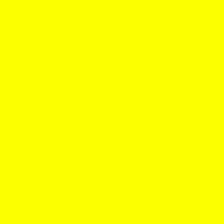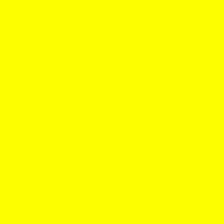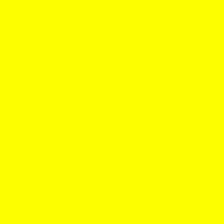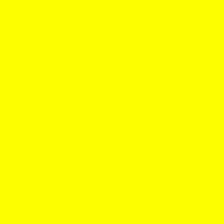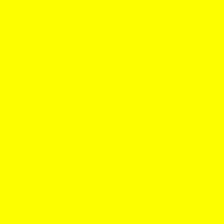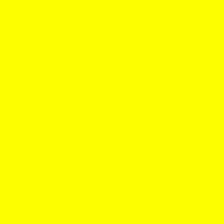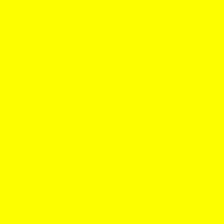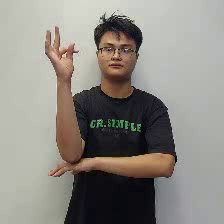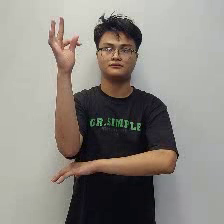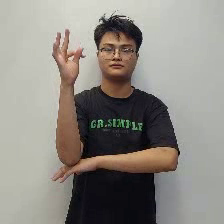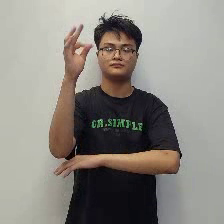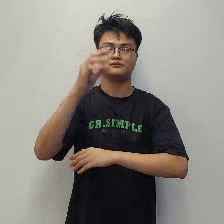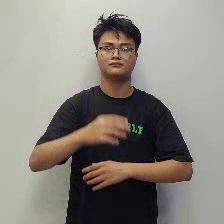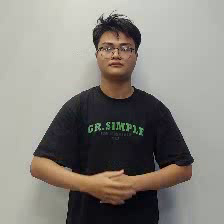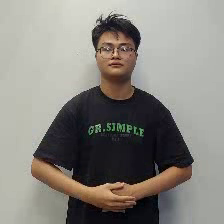Trưa